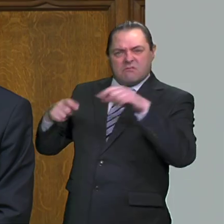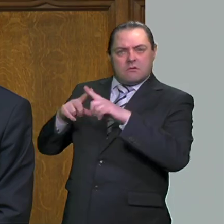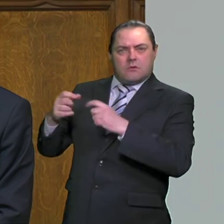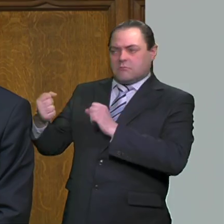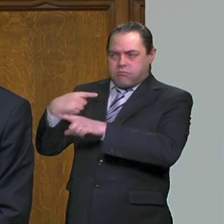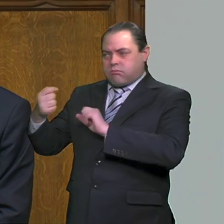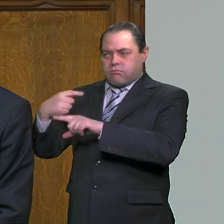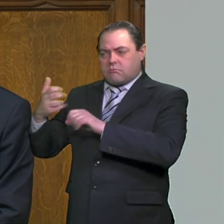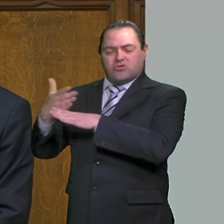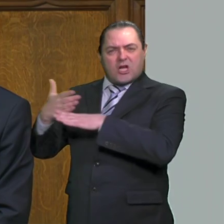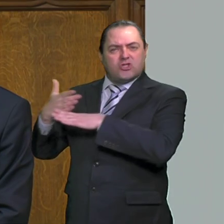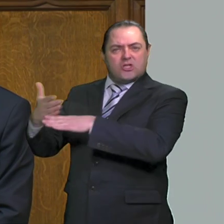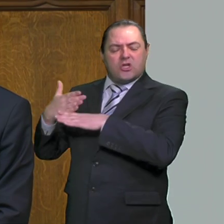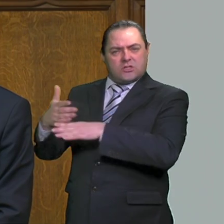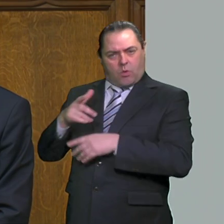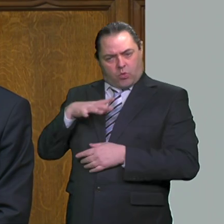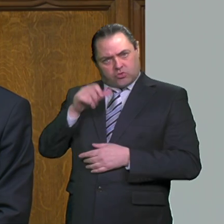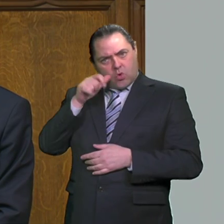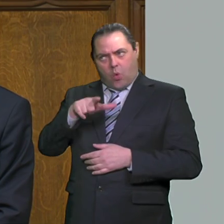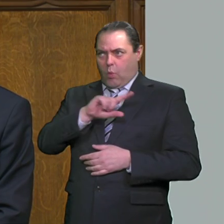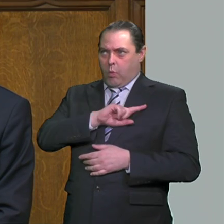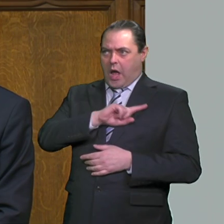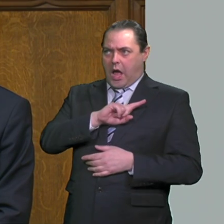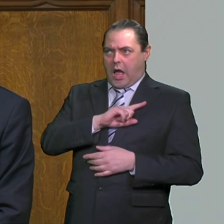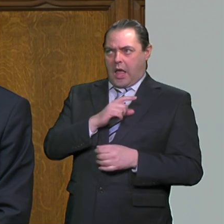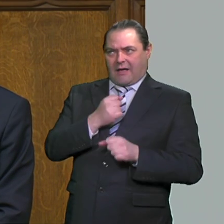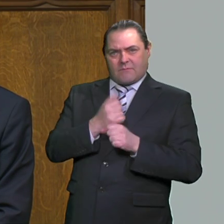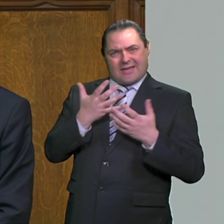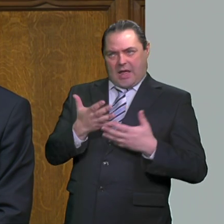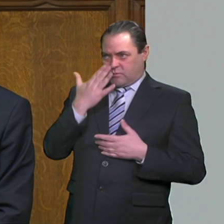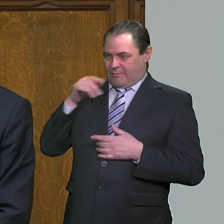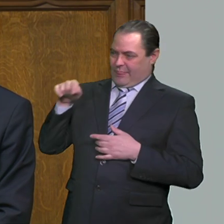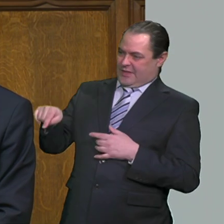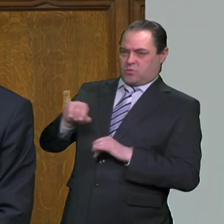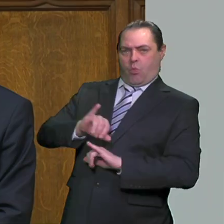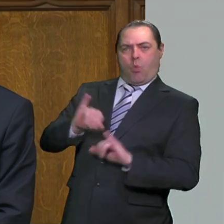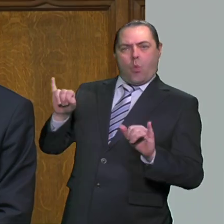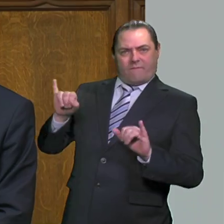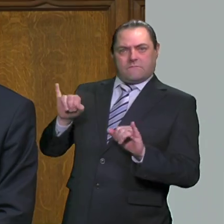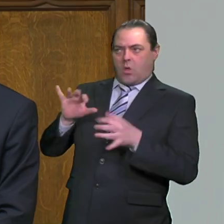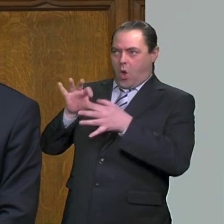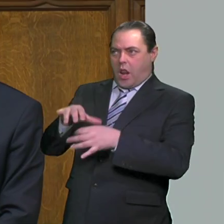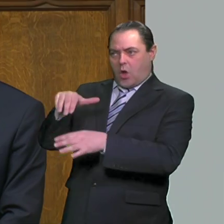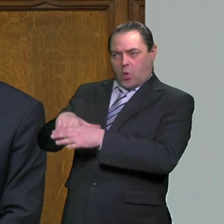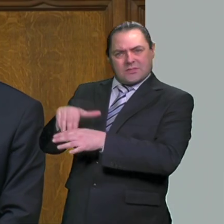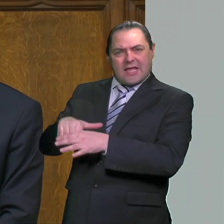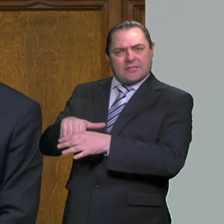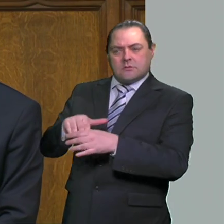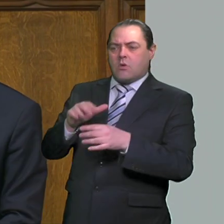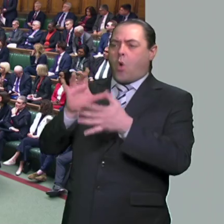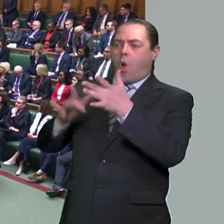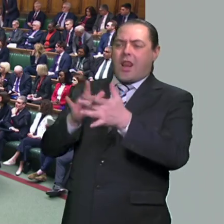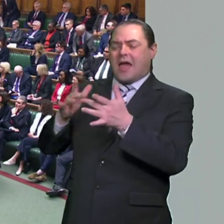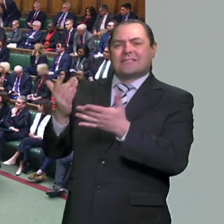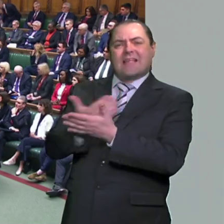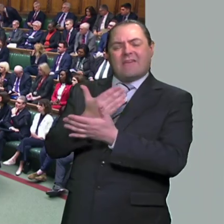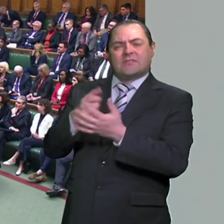Can the Prime Minister explain to me why the Government have removed measures to tackle this sort of dreadful online content from the Online Safety Bill?